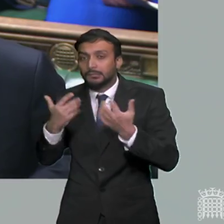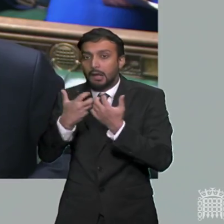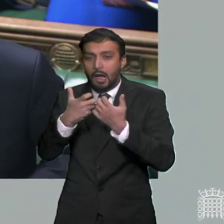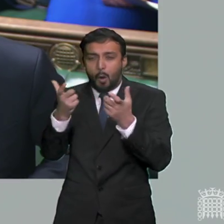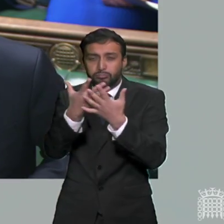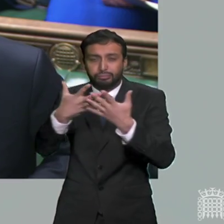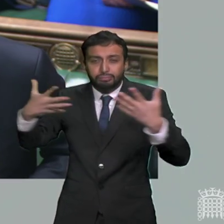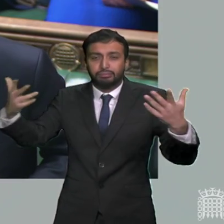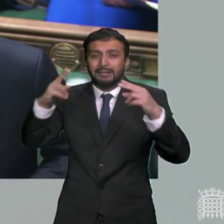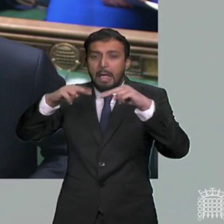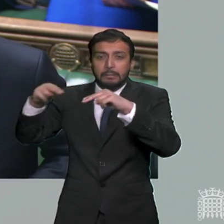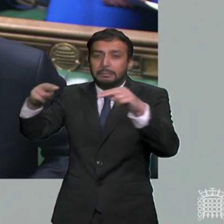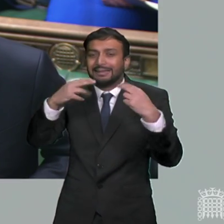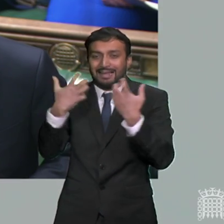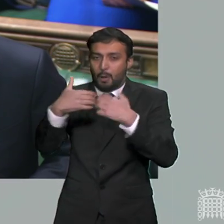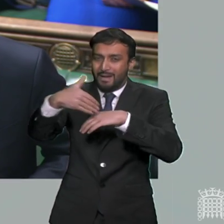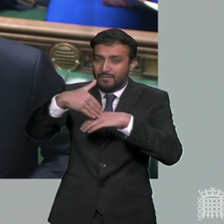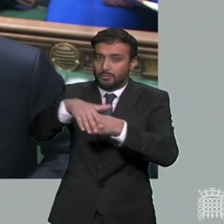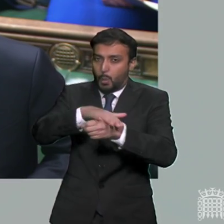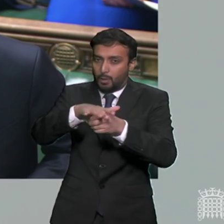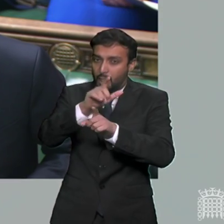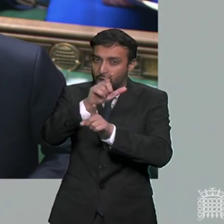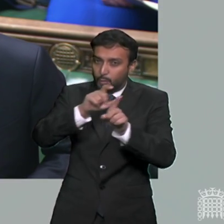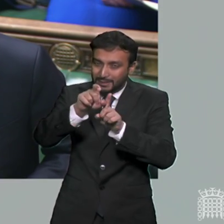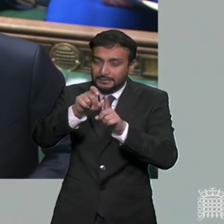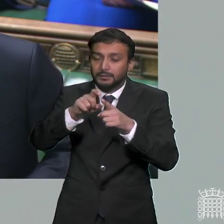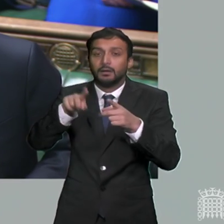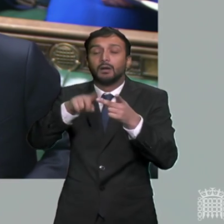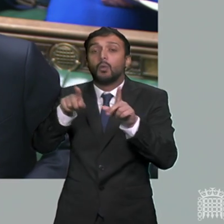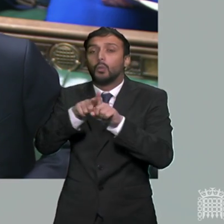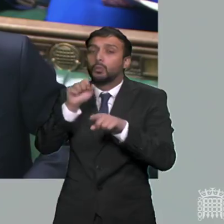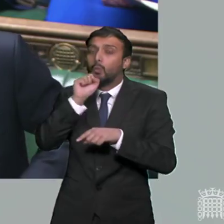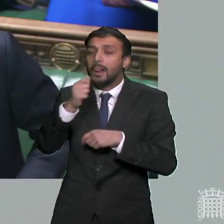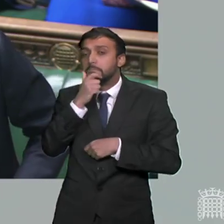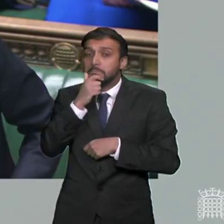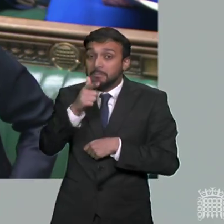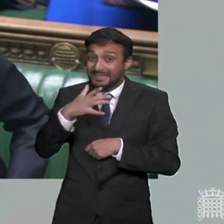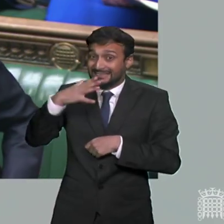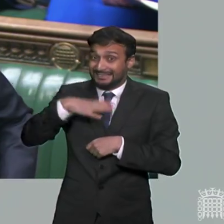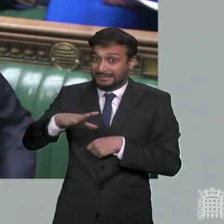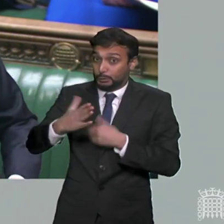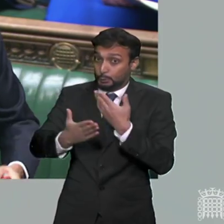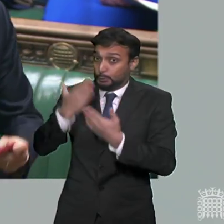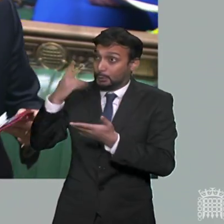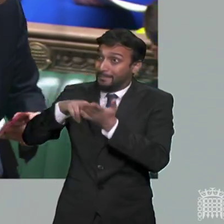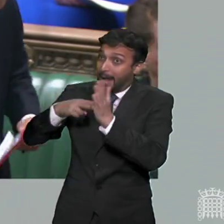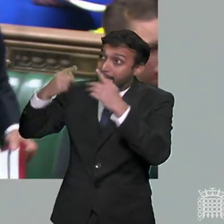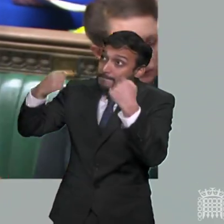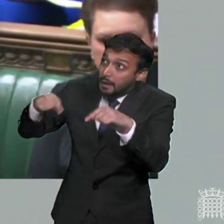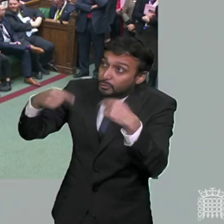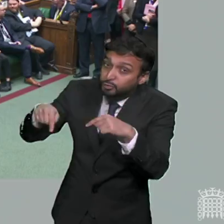We will also consult on whether planning permissions should be required for new short-term holiday lets, especially in tourist hot spots.